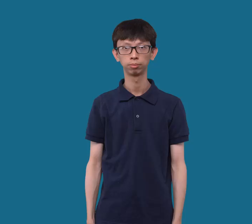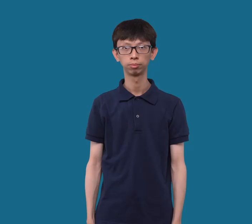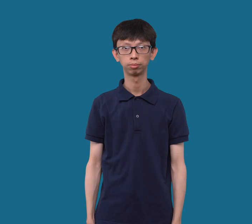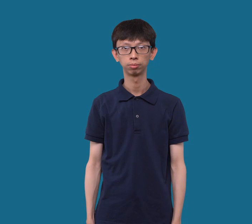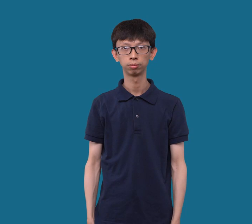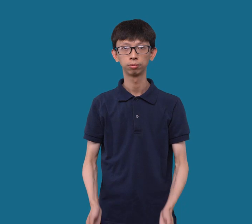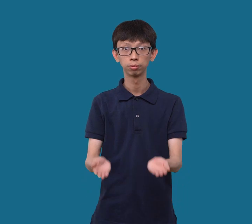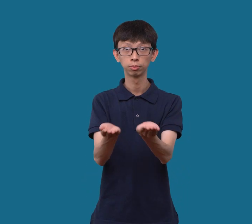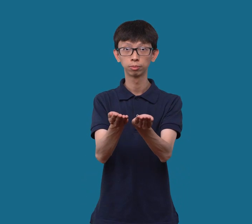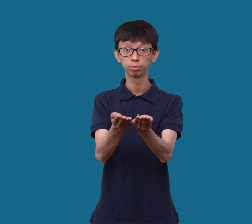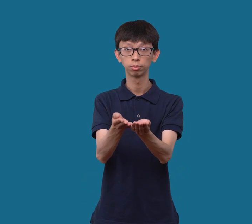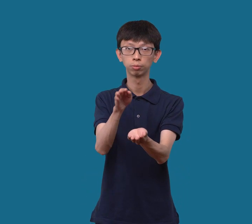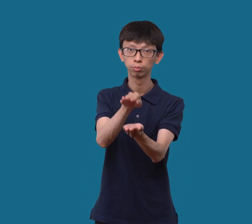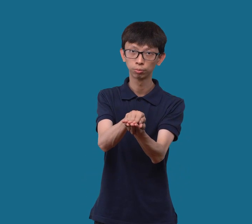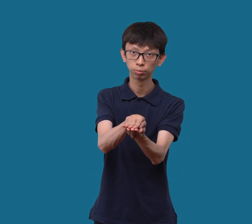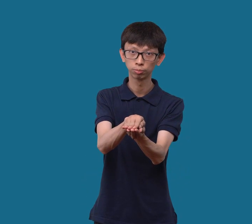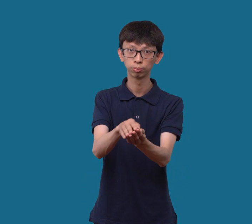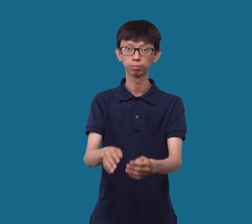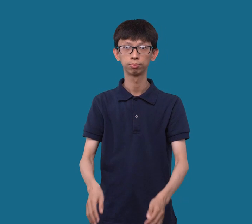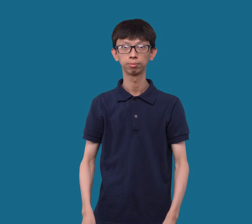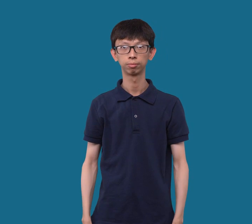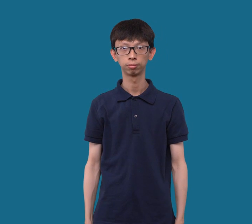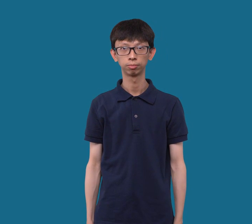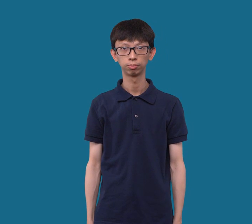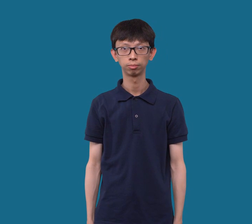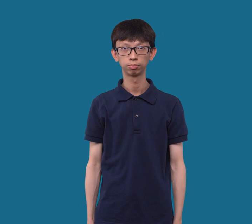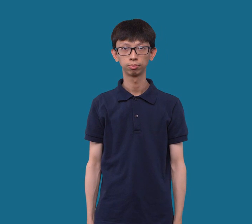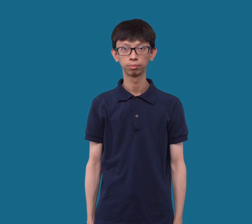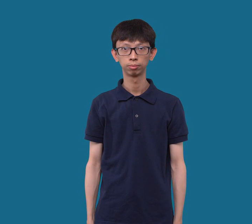bộ truyện